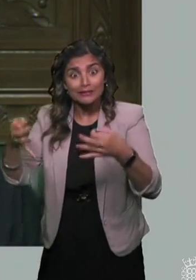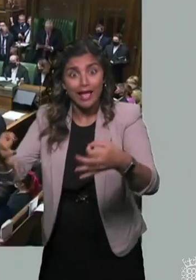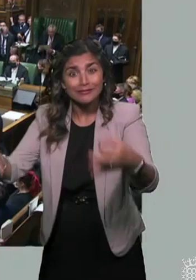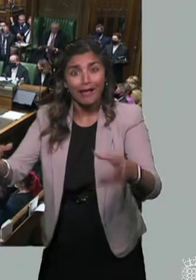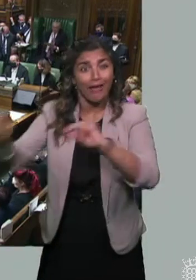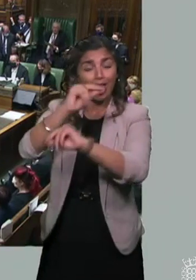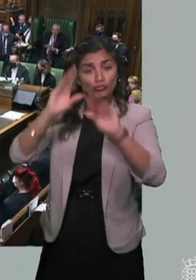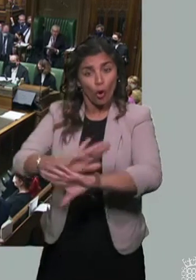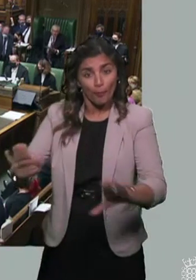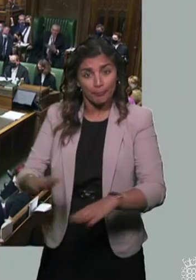Ed Miliband!